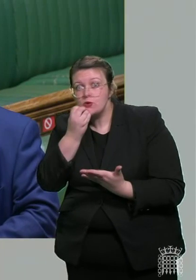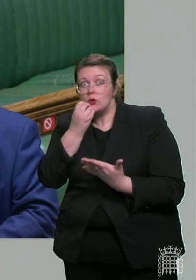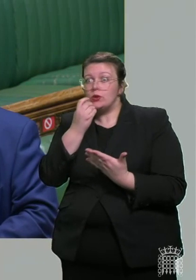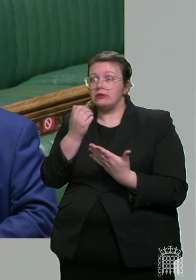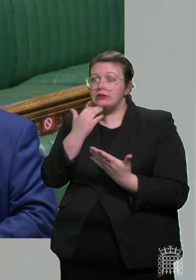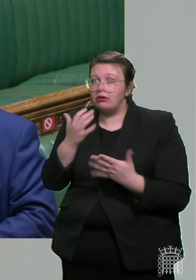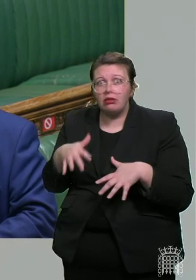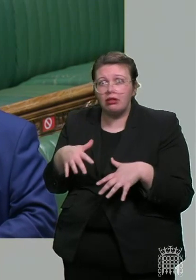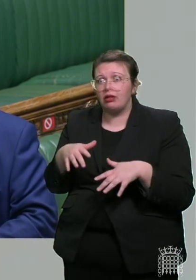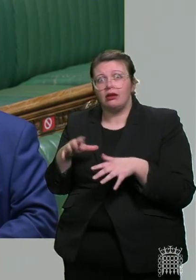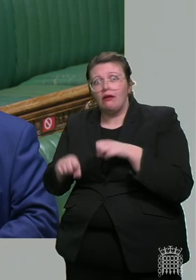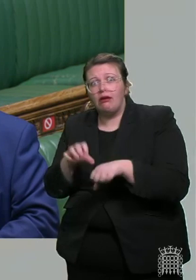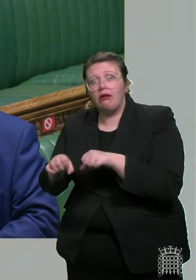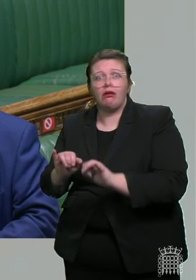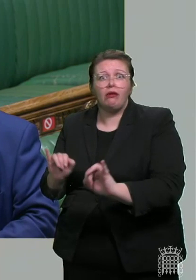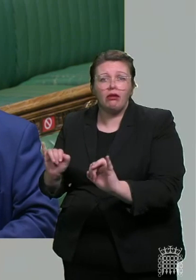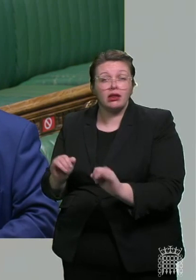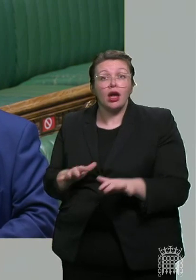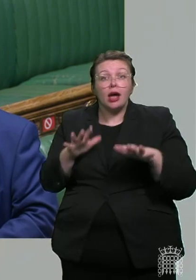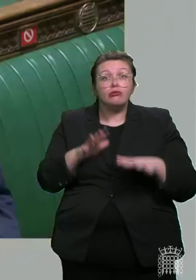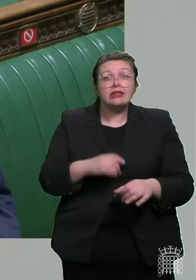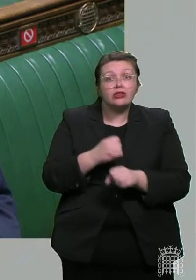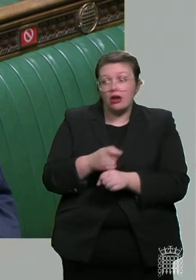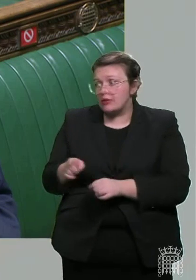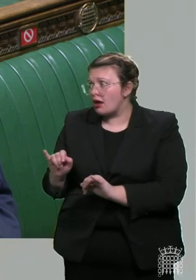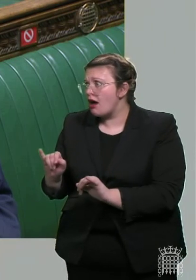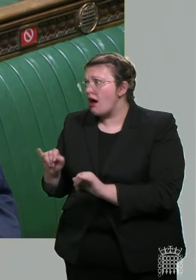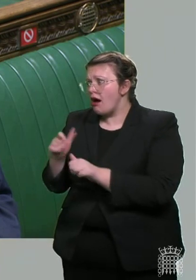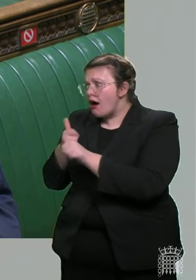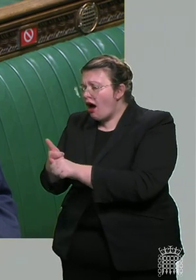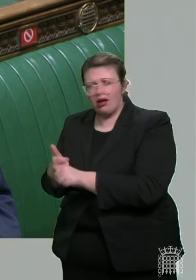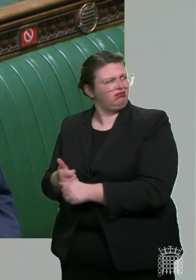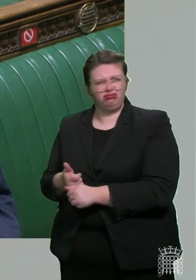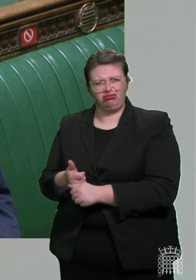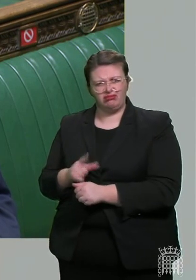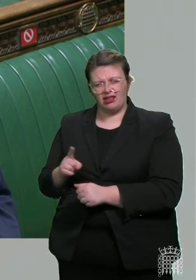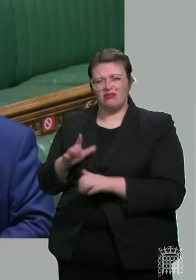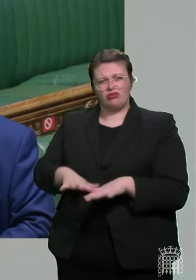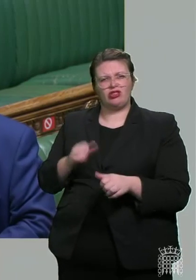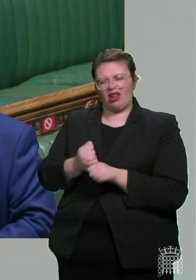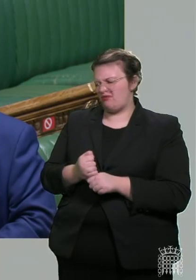The UK Government’s response is not one of compassion; instead, it is to impose cuts.